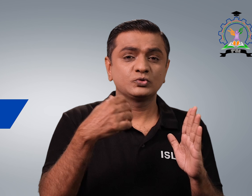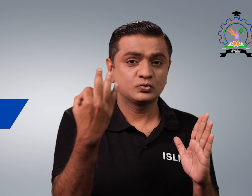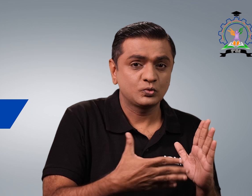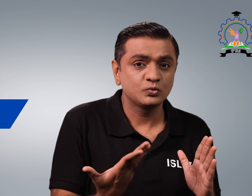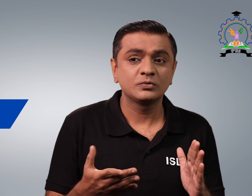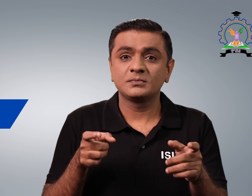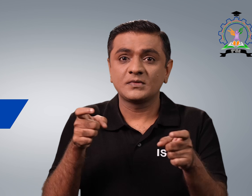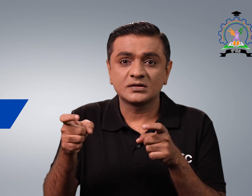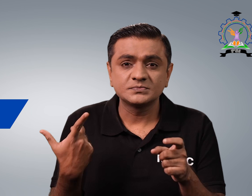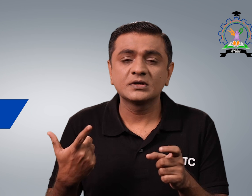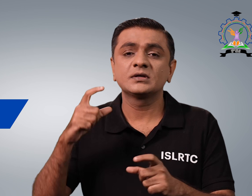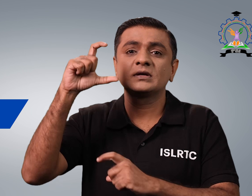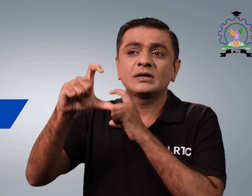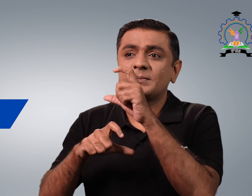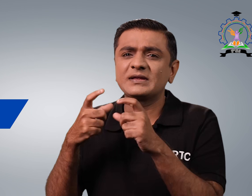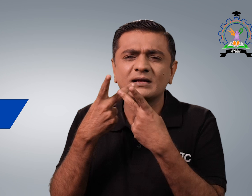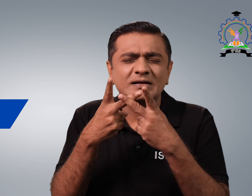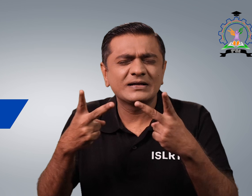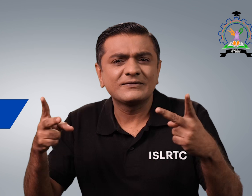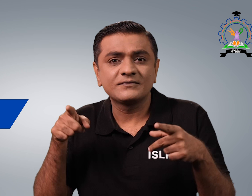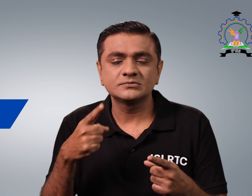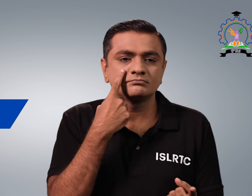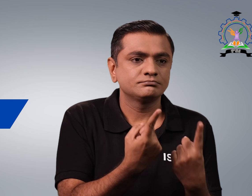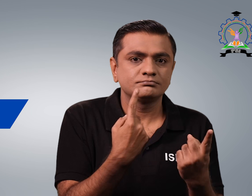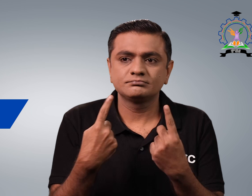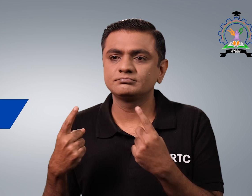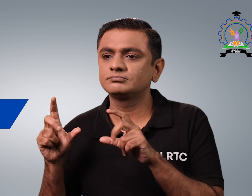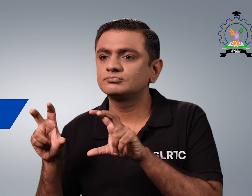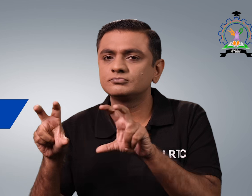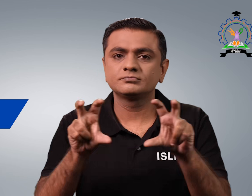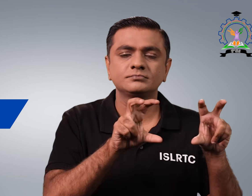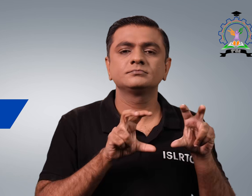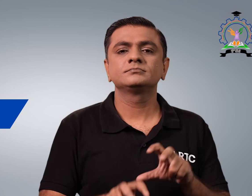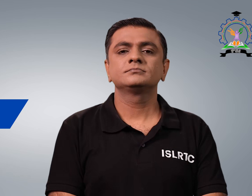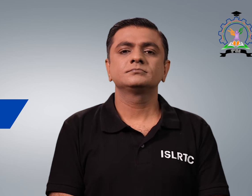Supervision involves overseeing and managing work, whether it’s projects, teams, or companies.